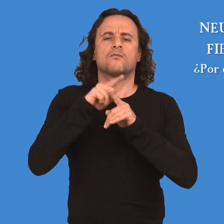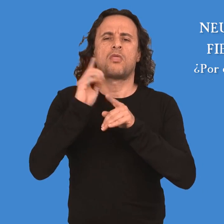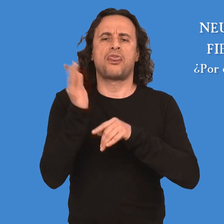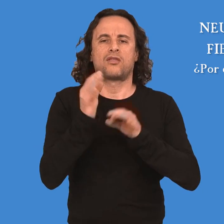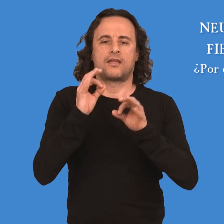afectar